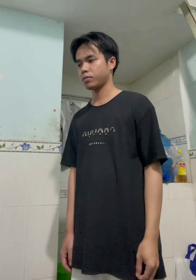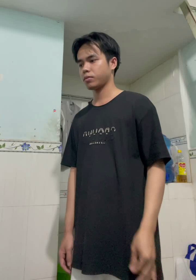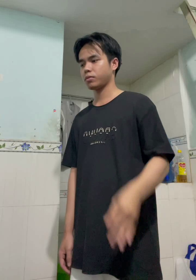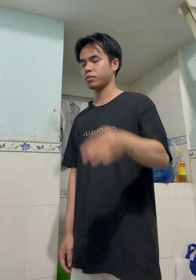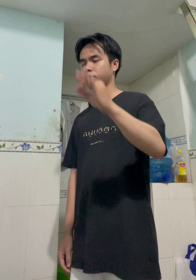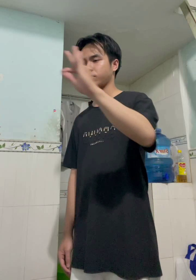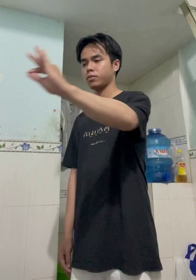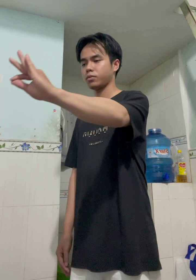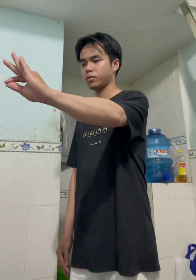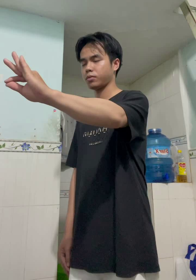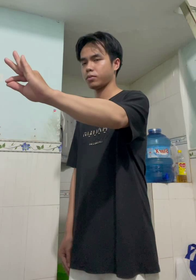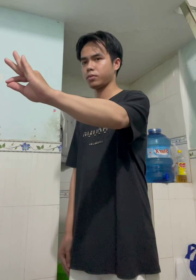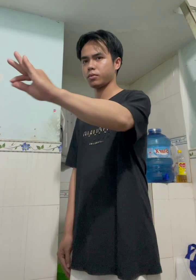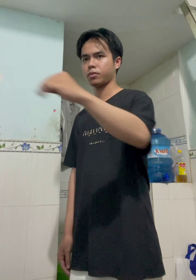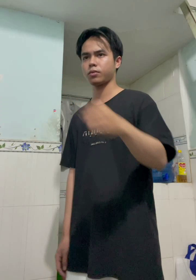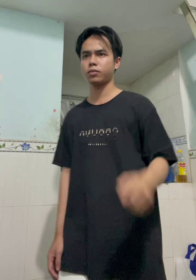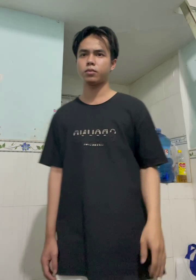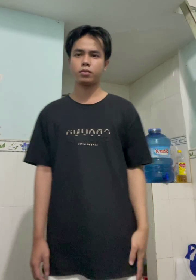t